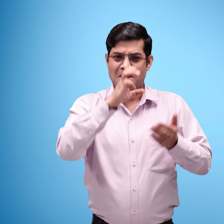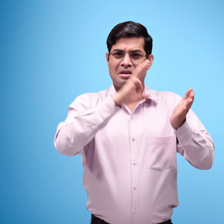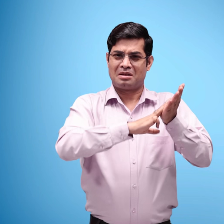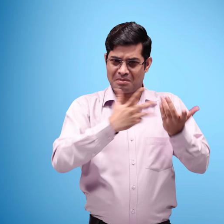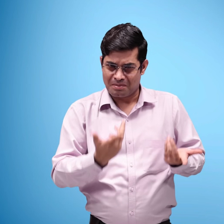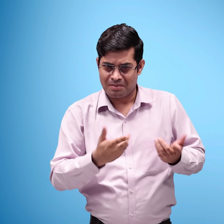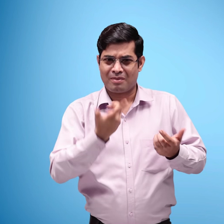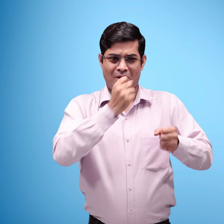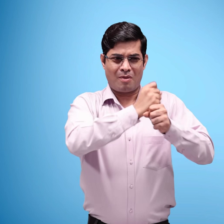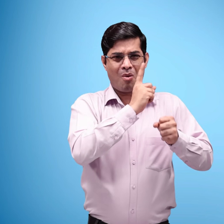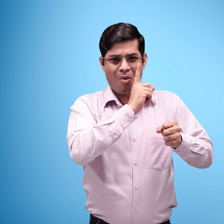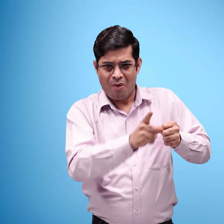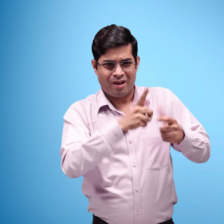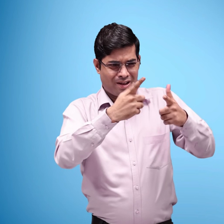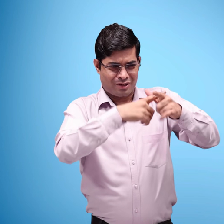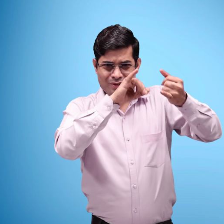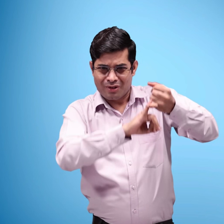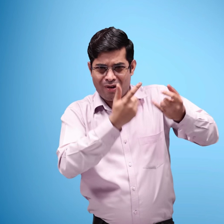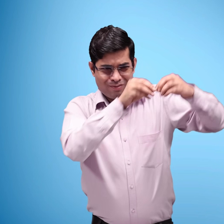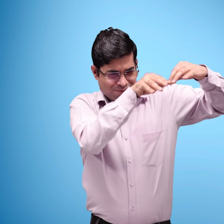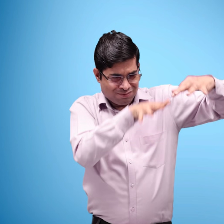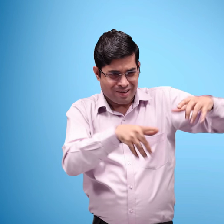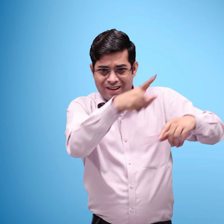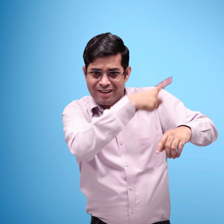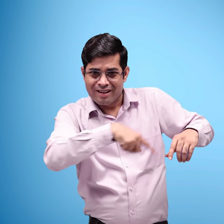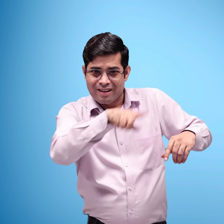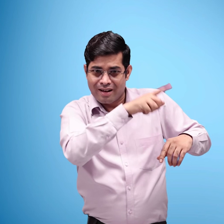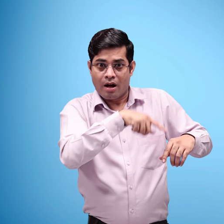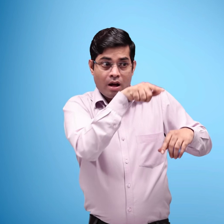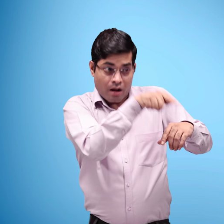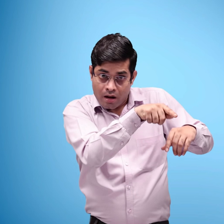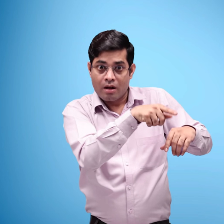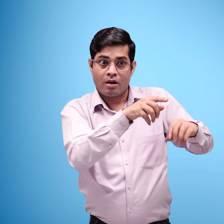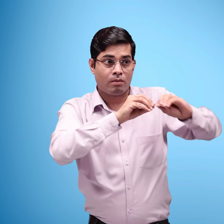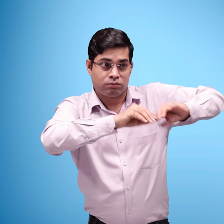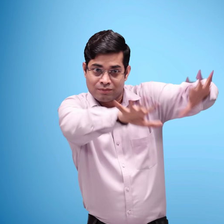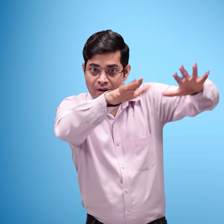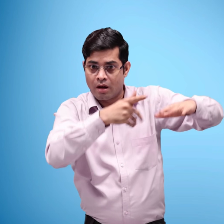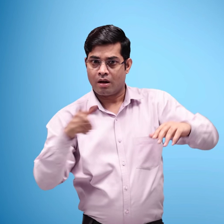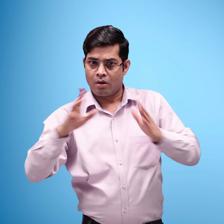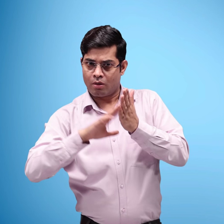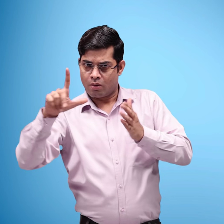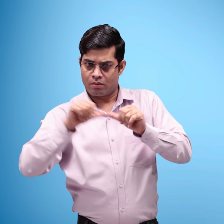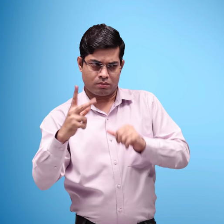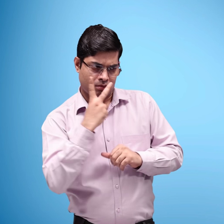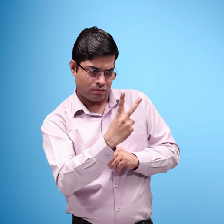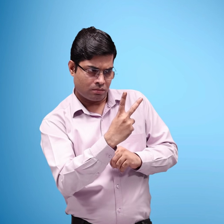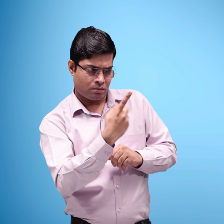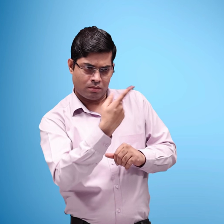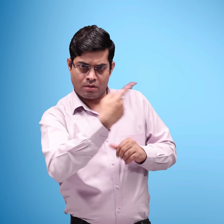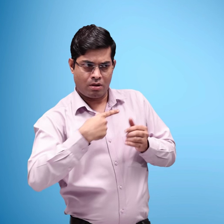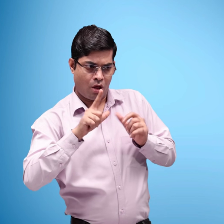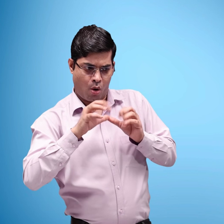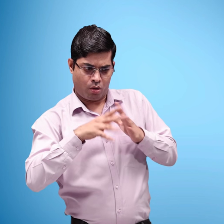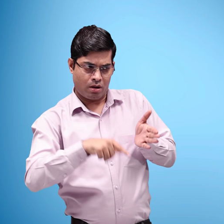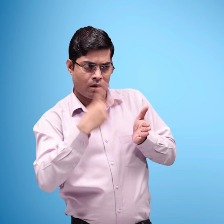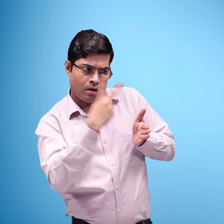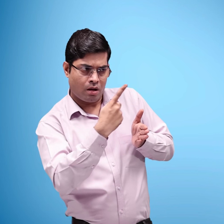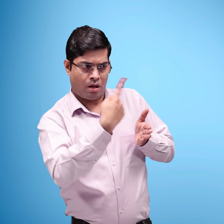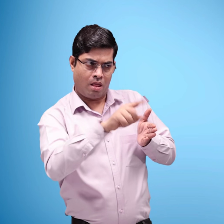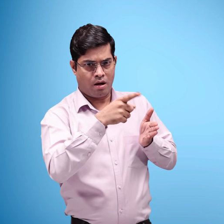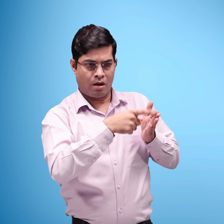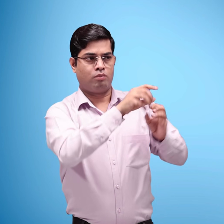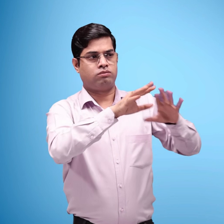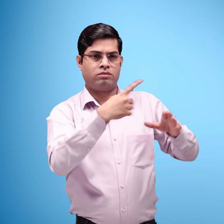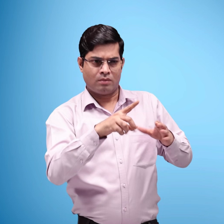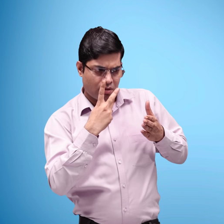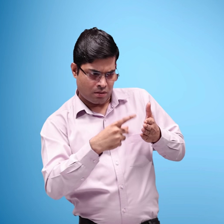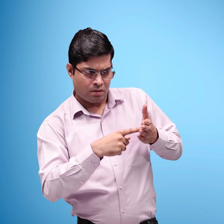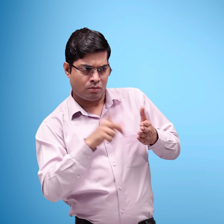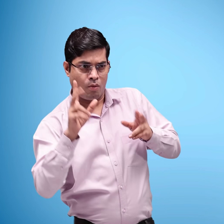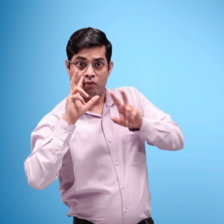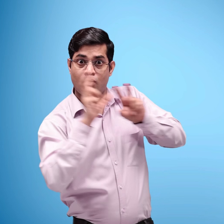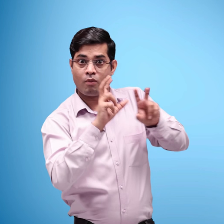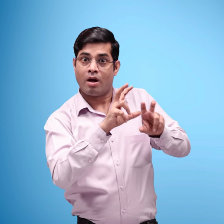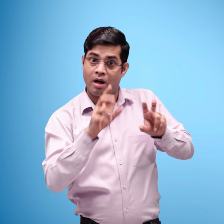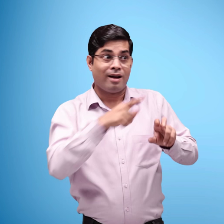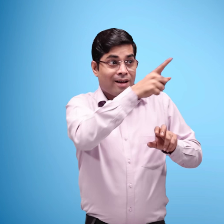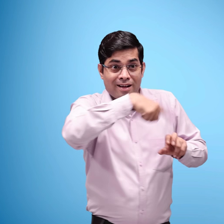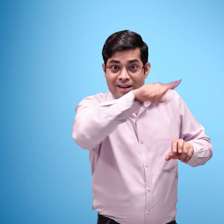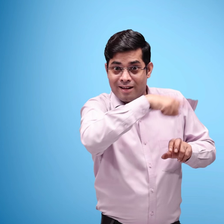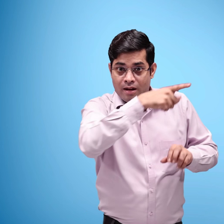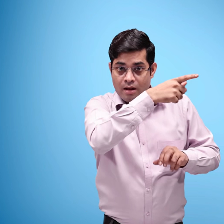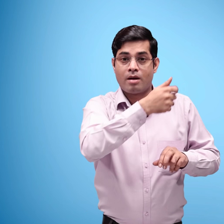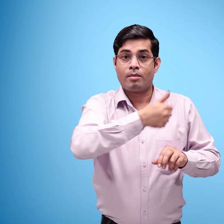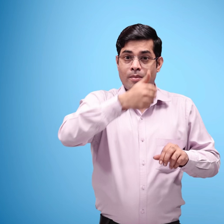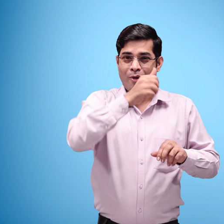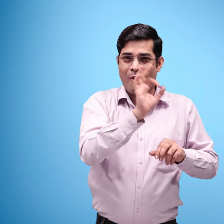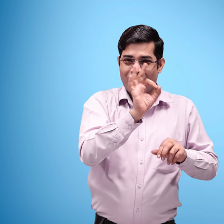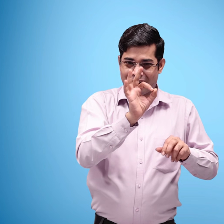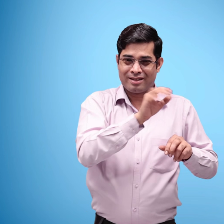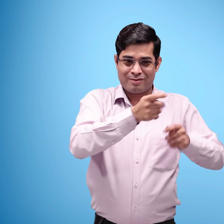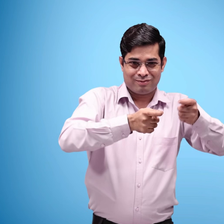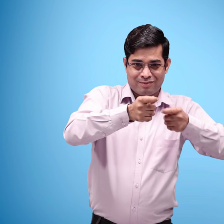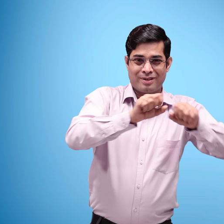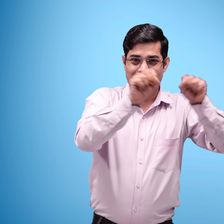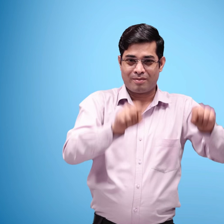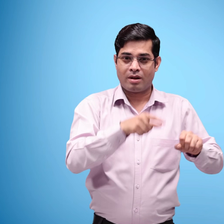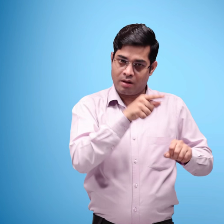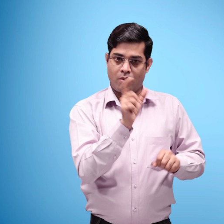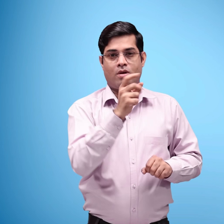responsible for implementing laws and running the government. For example, in a state, the various government departments, the ministers who head them and the chief minister, together are the executive part of the government.